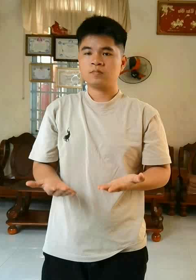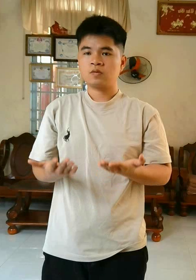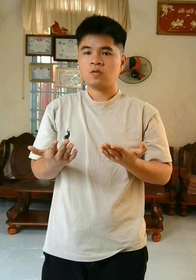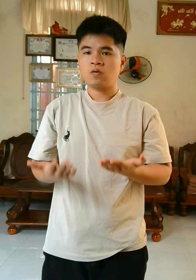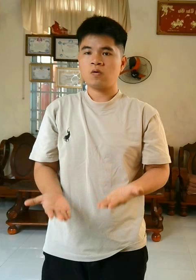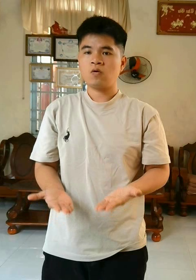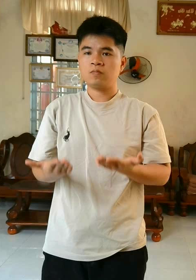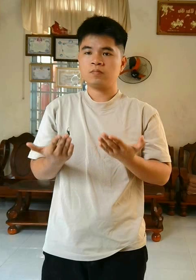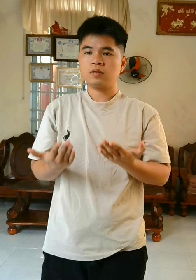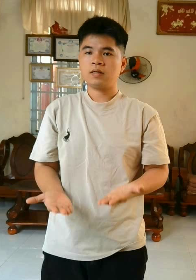hom nay